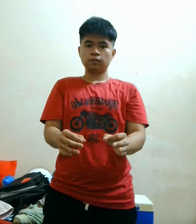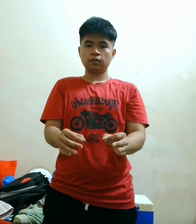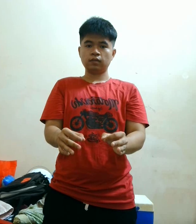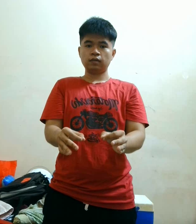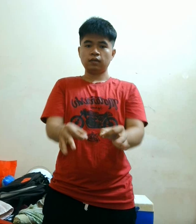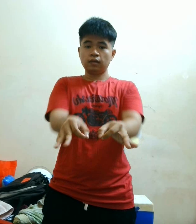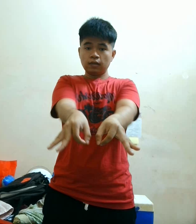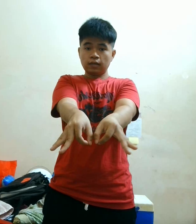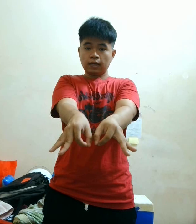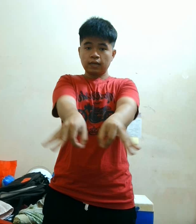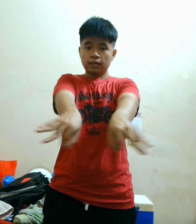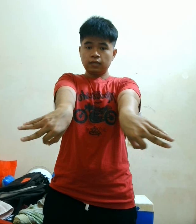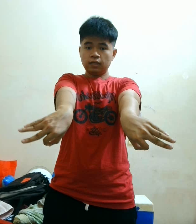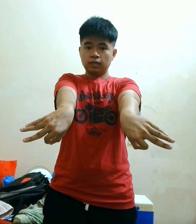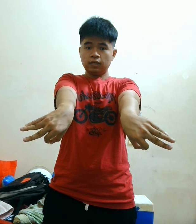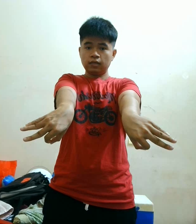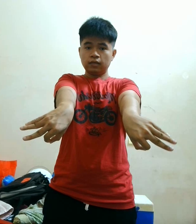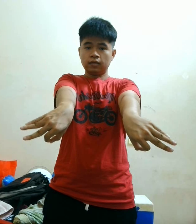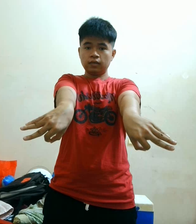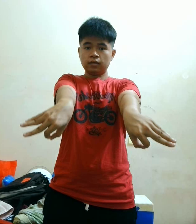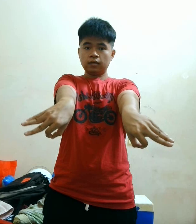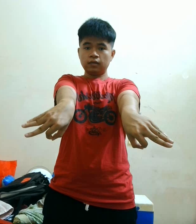cai gi